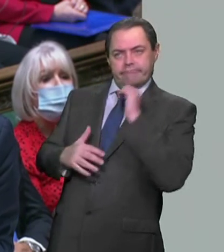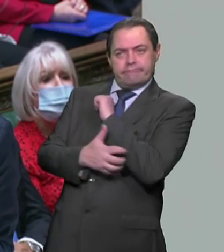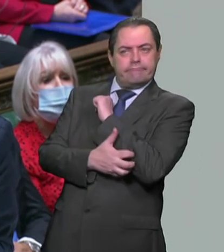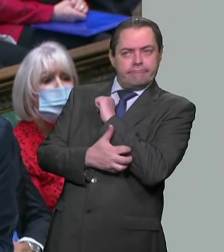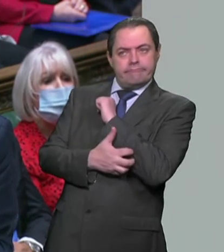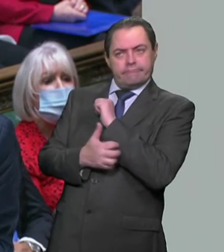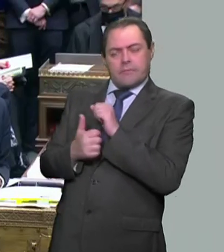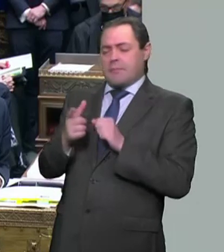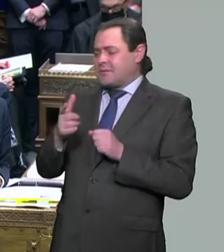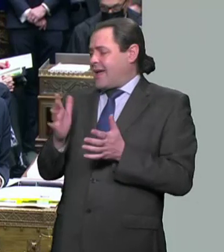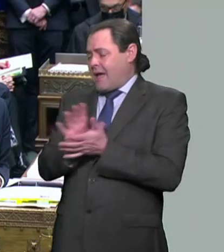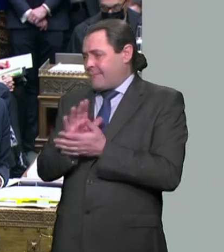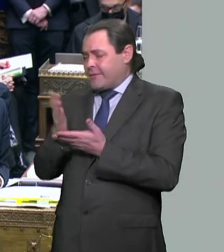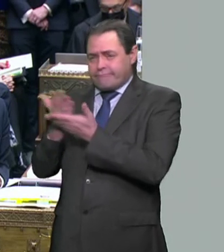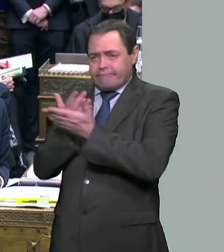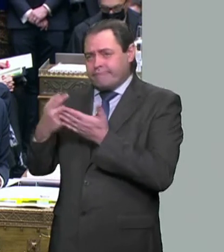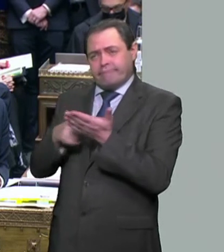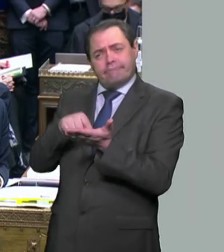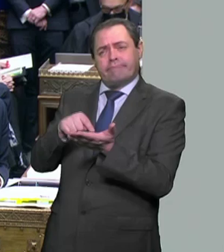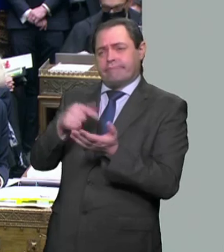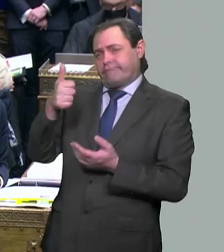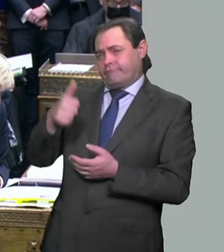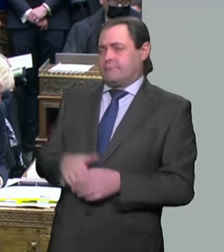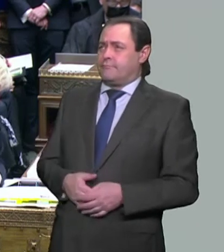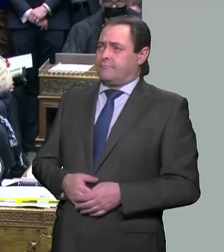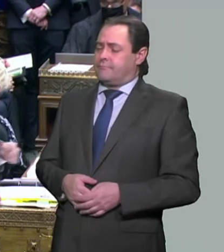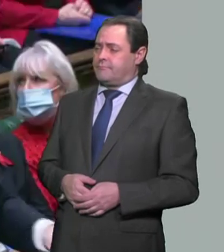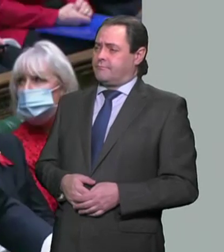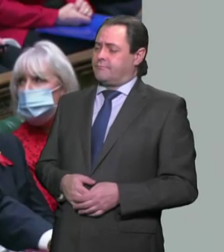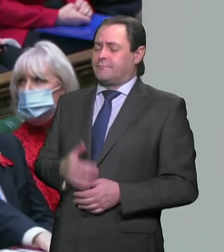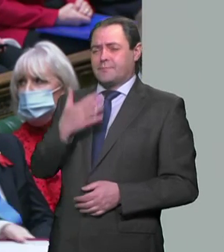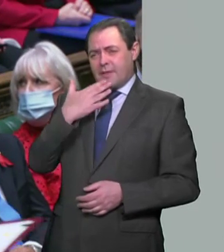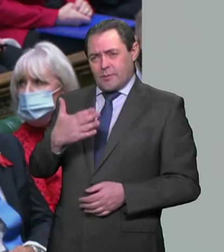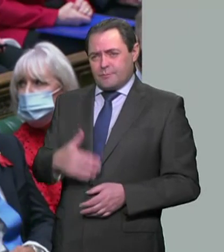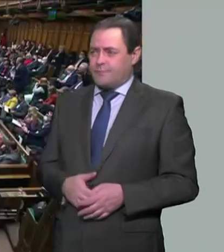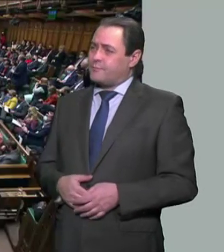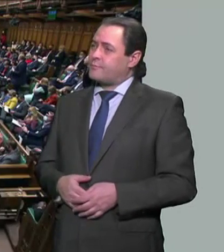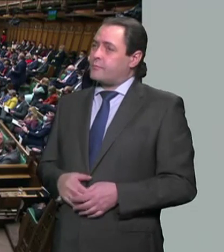I am always happy to meet him and to discuss his ideas further.